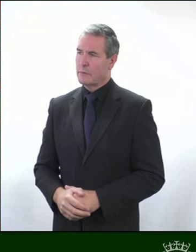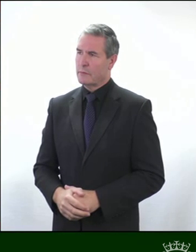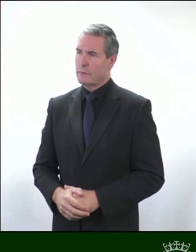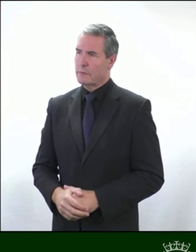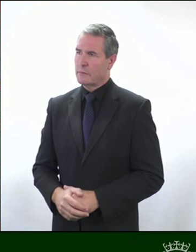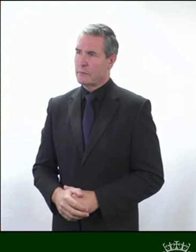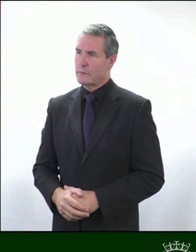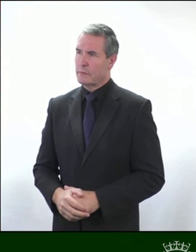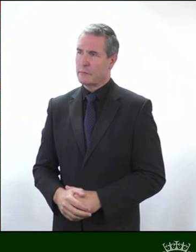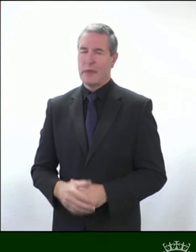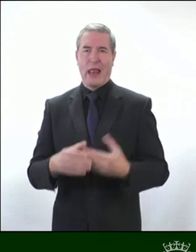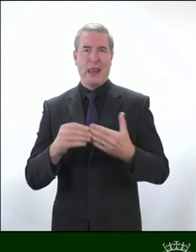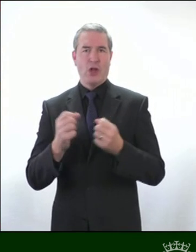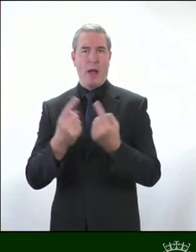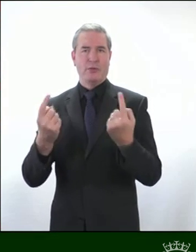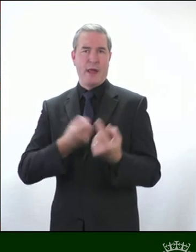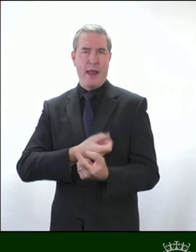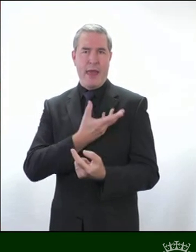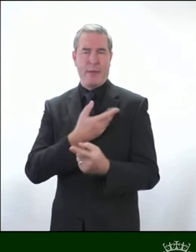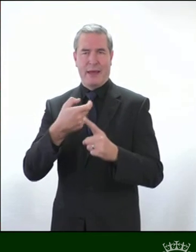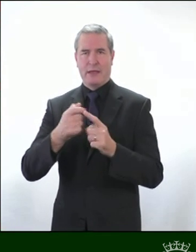That is not how we do things.